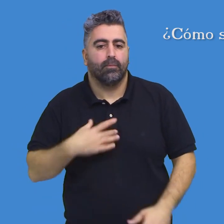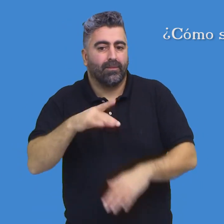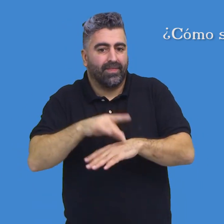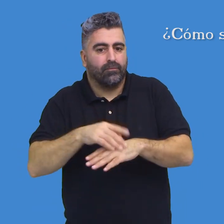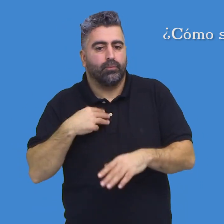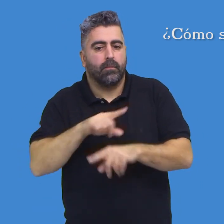enfermo